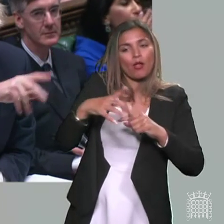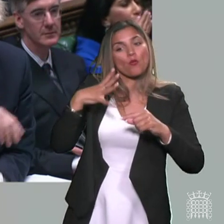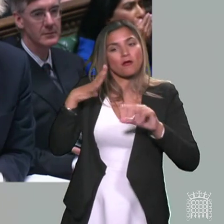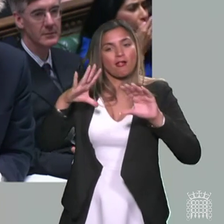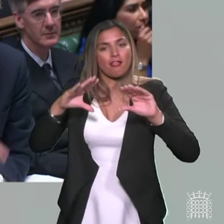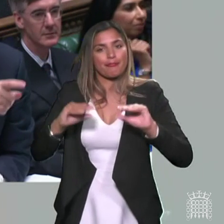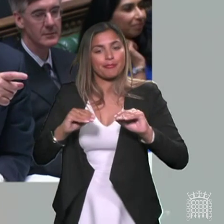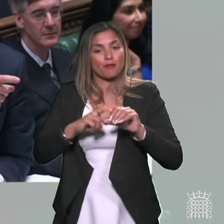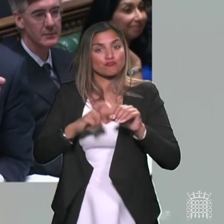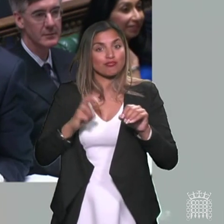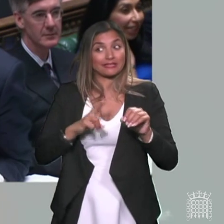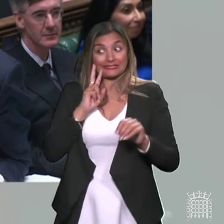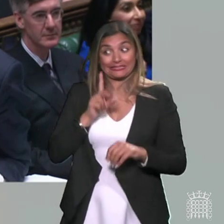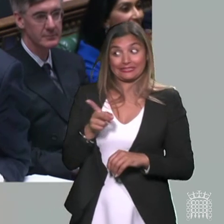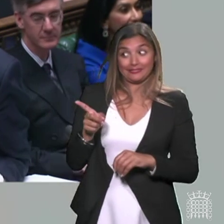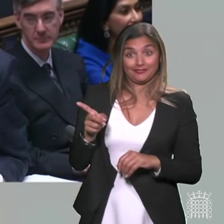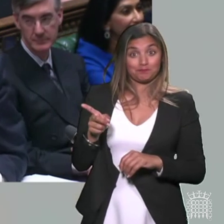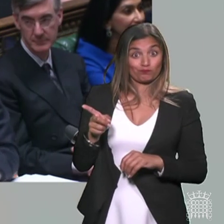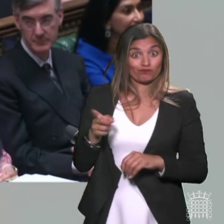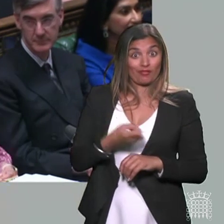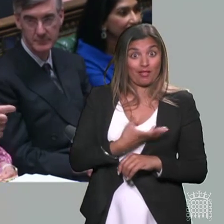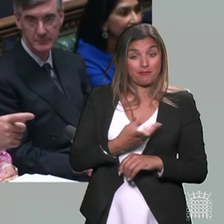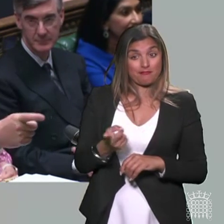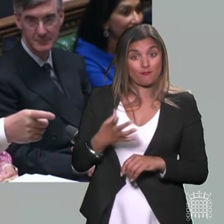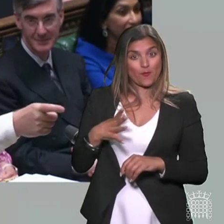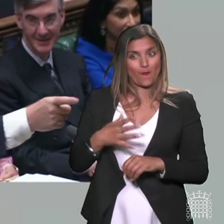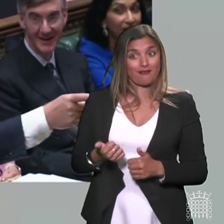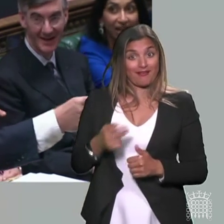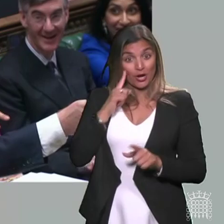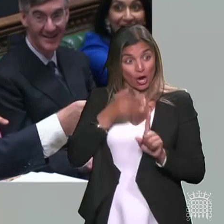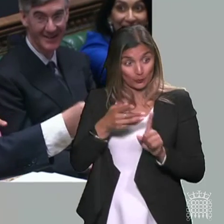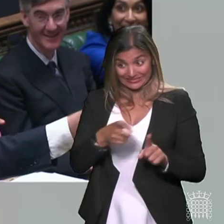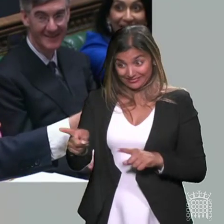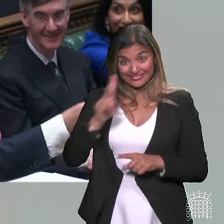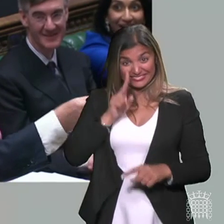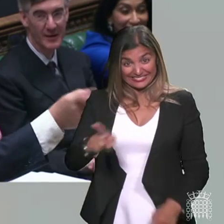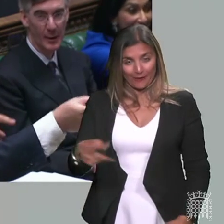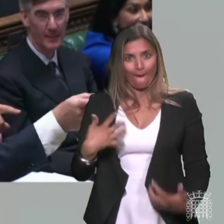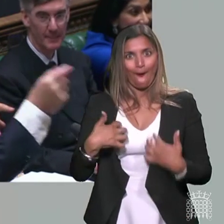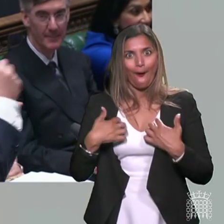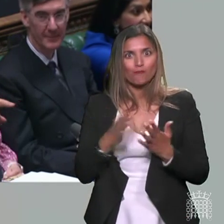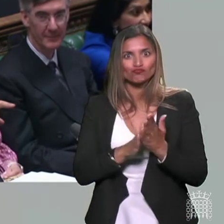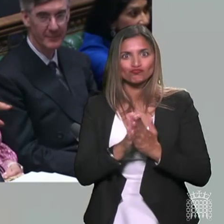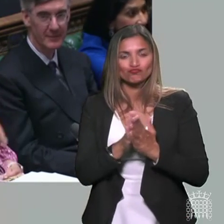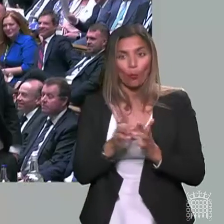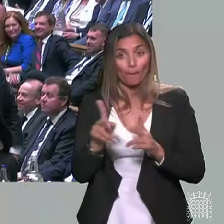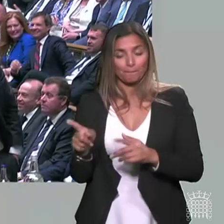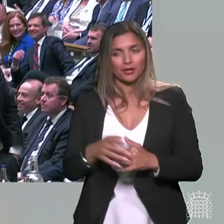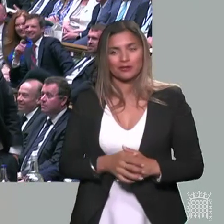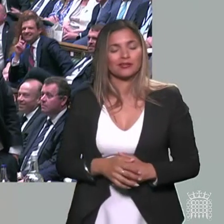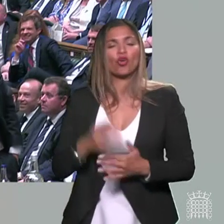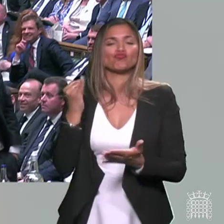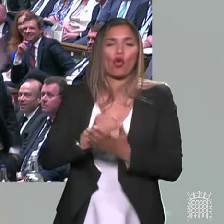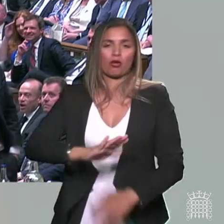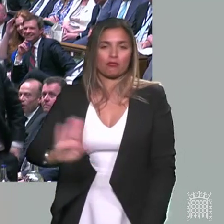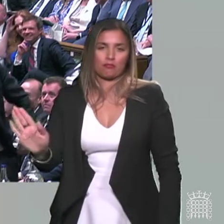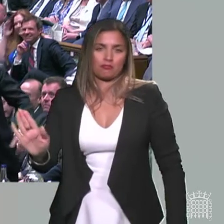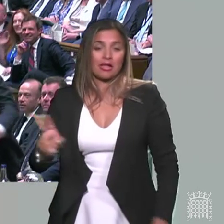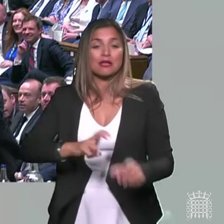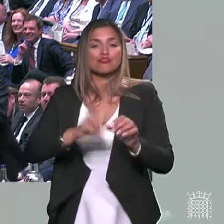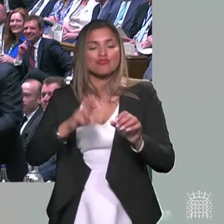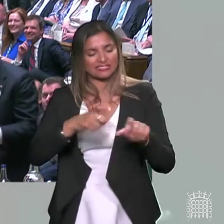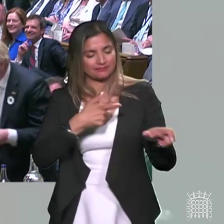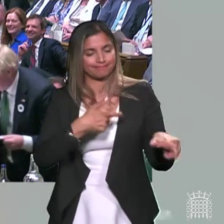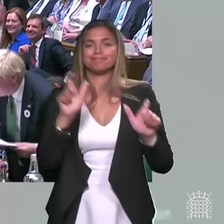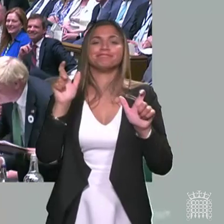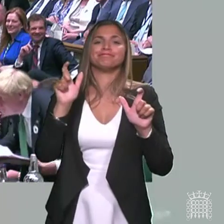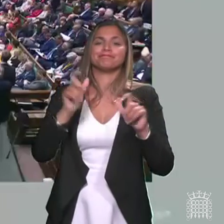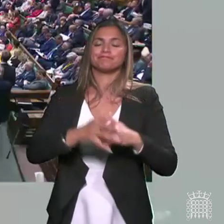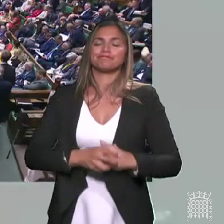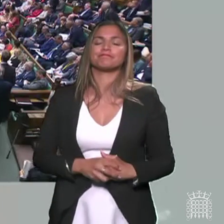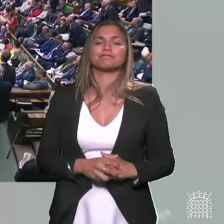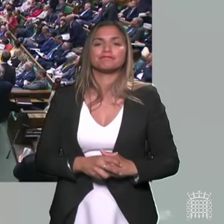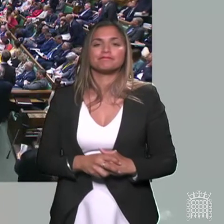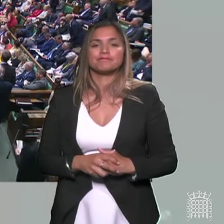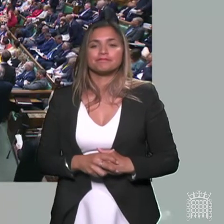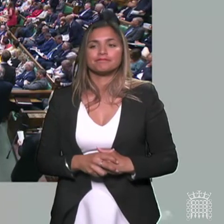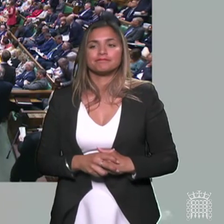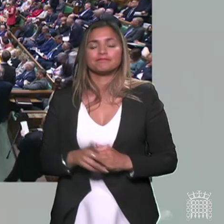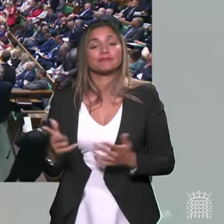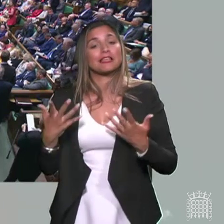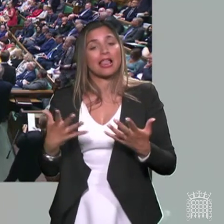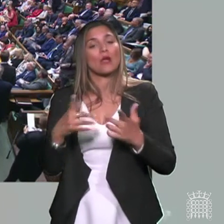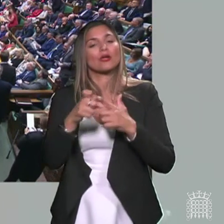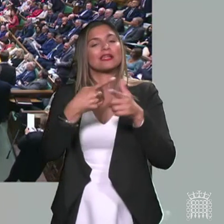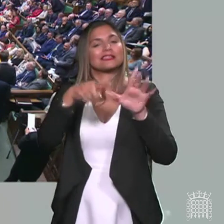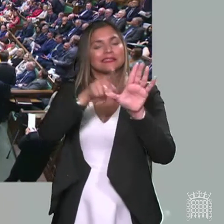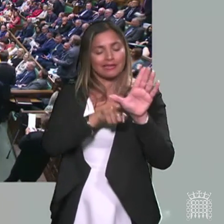I can see them all! Look at them! Did my honourable Friend notice those on the Labour Front Bench?